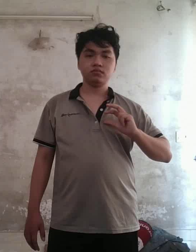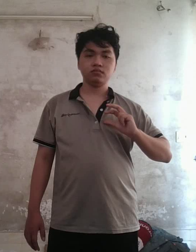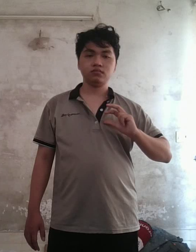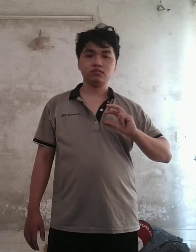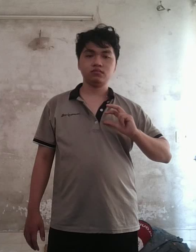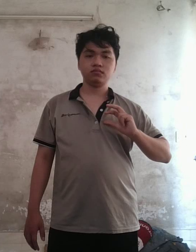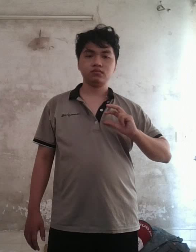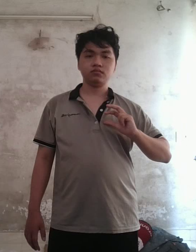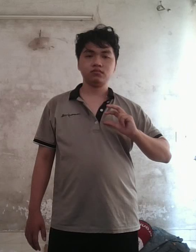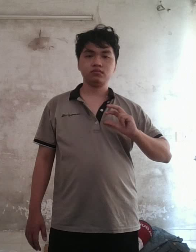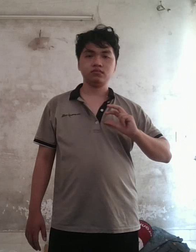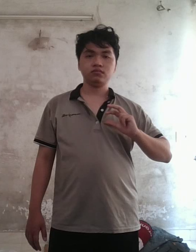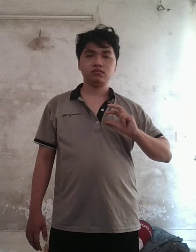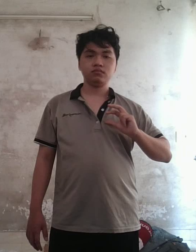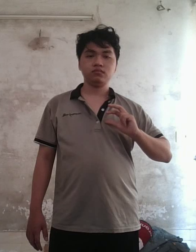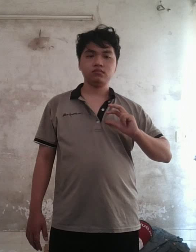giau co